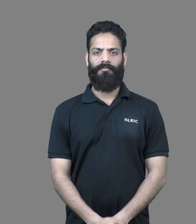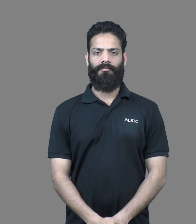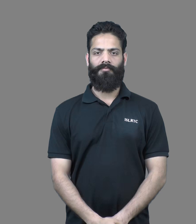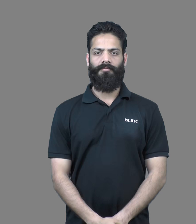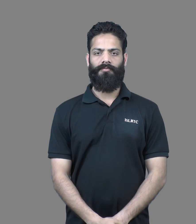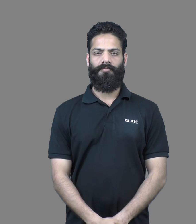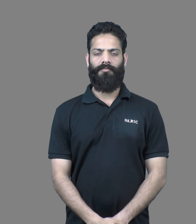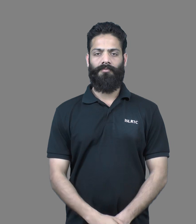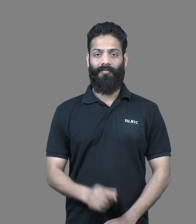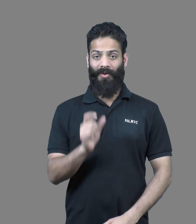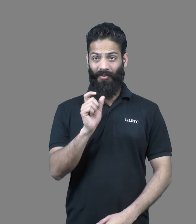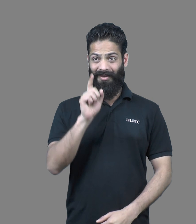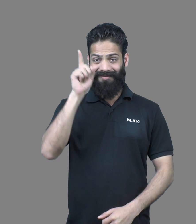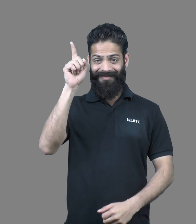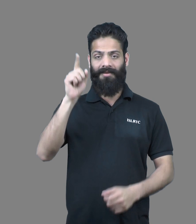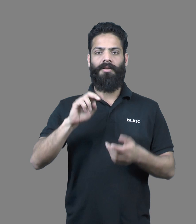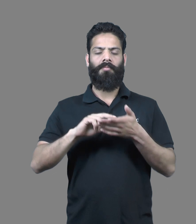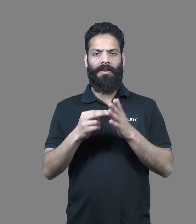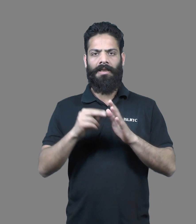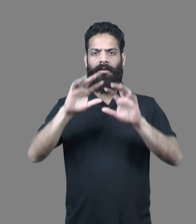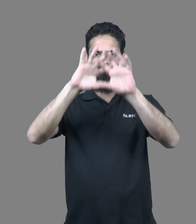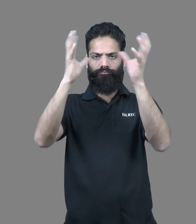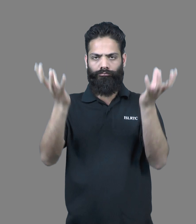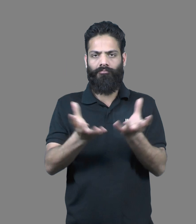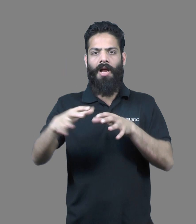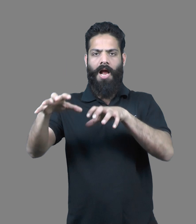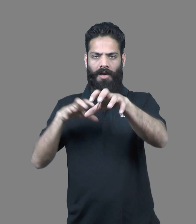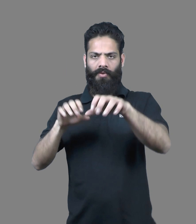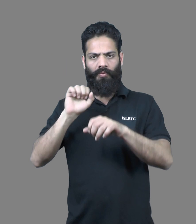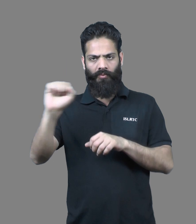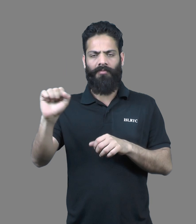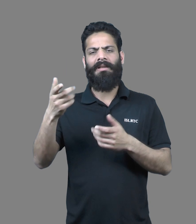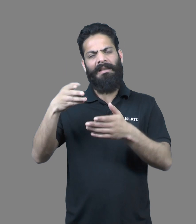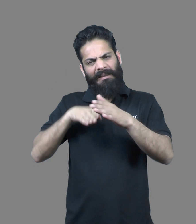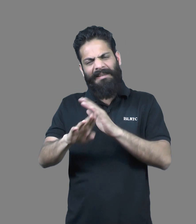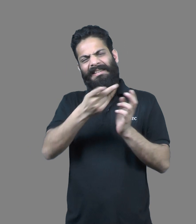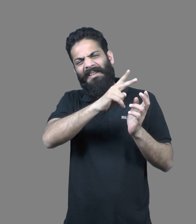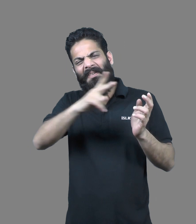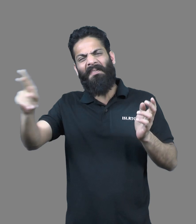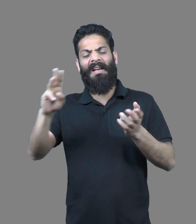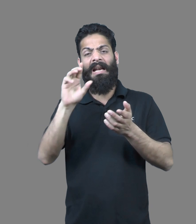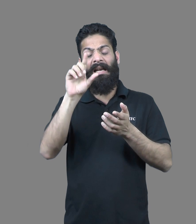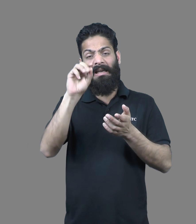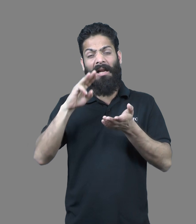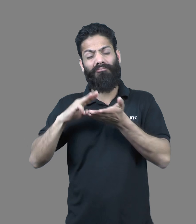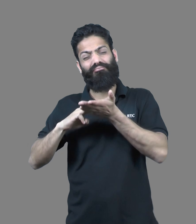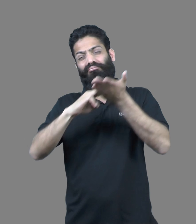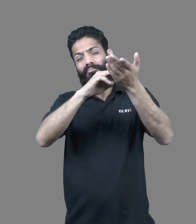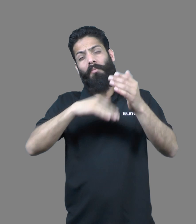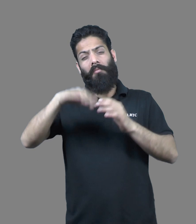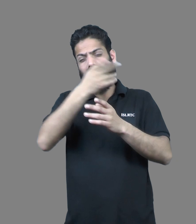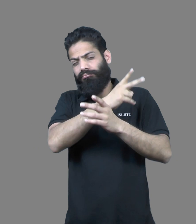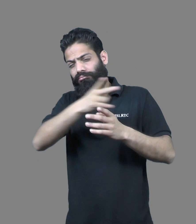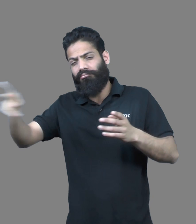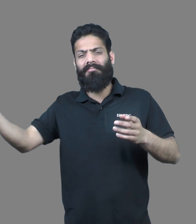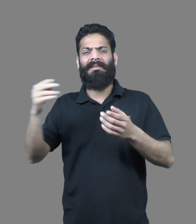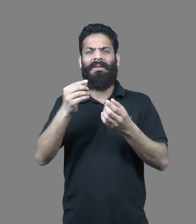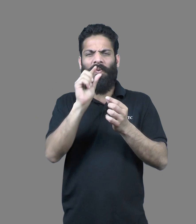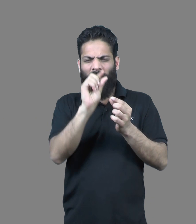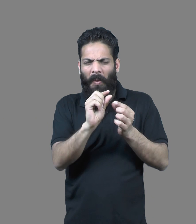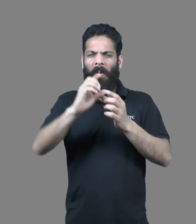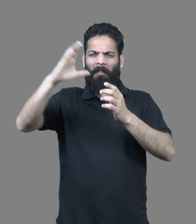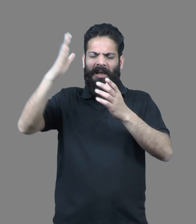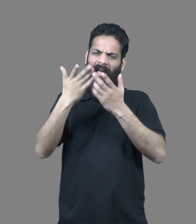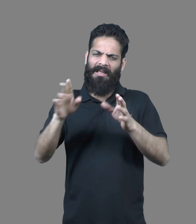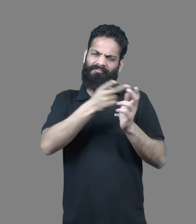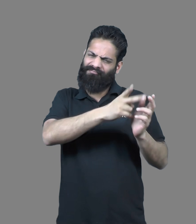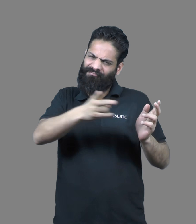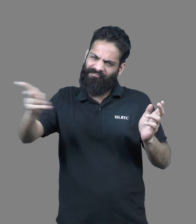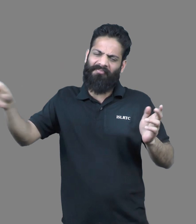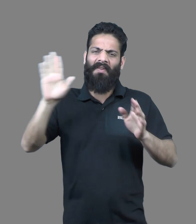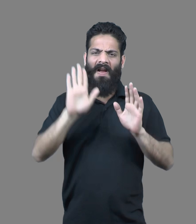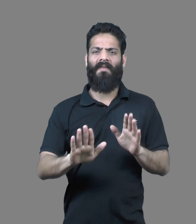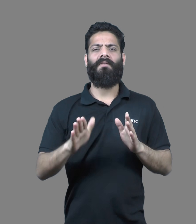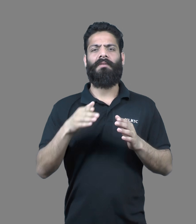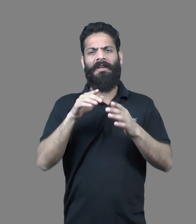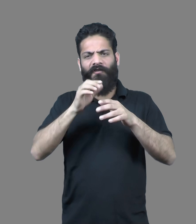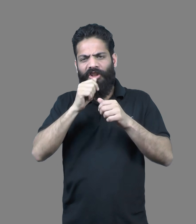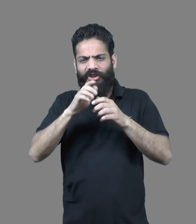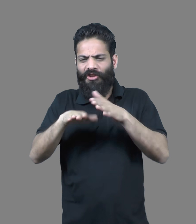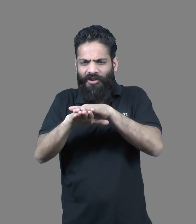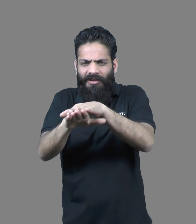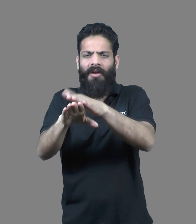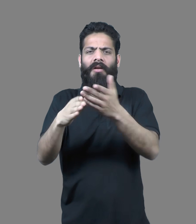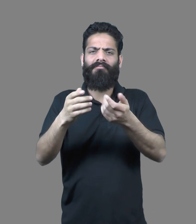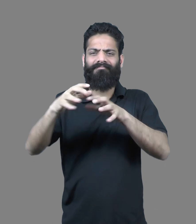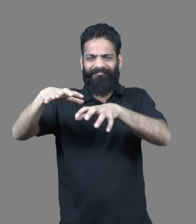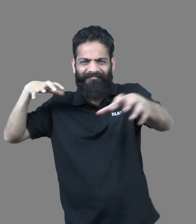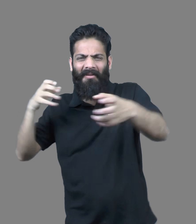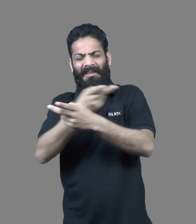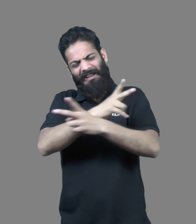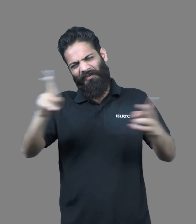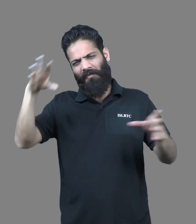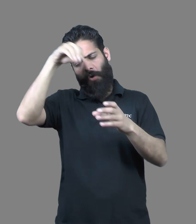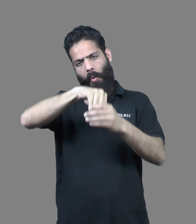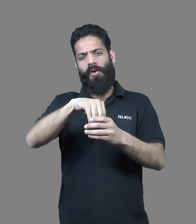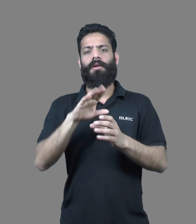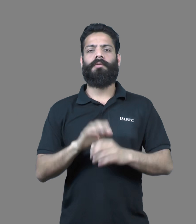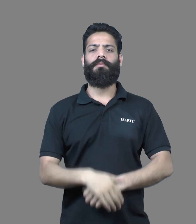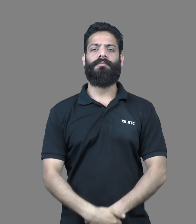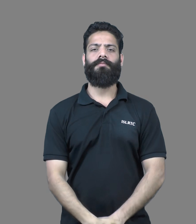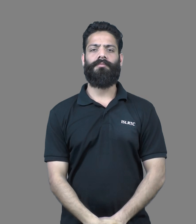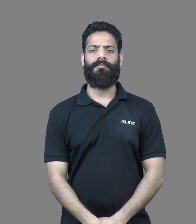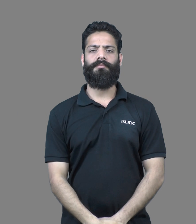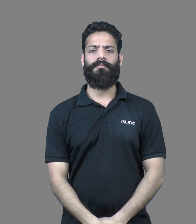Kingdom of Animals